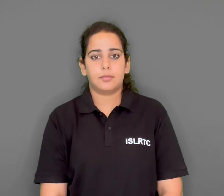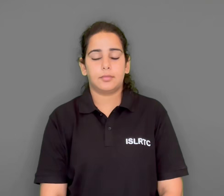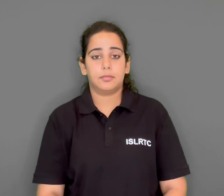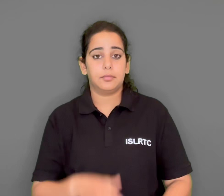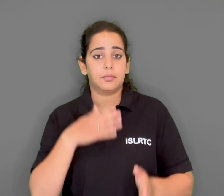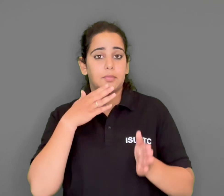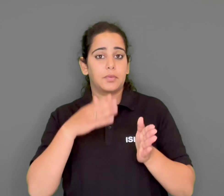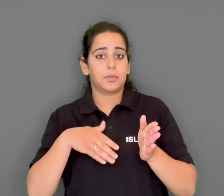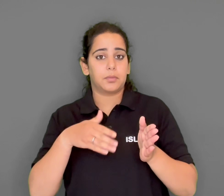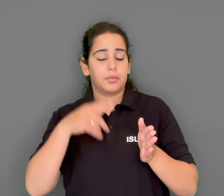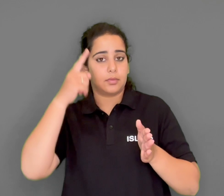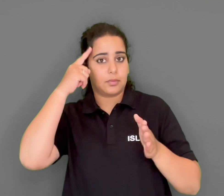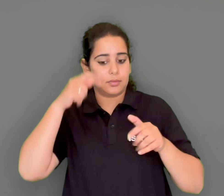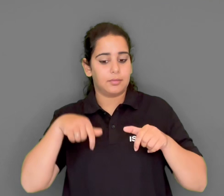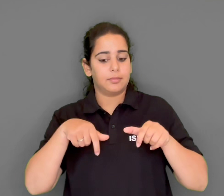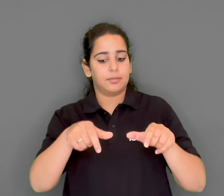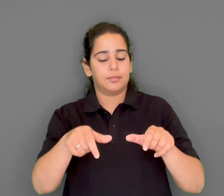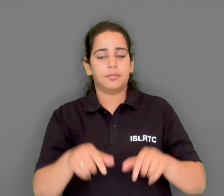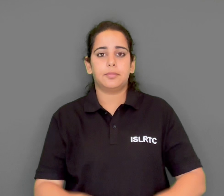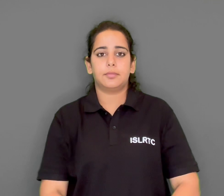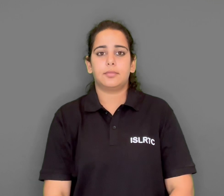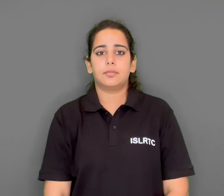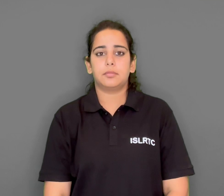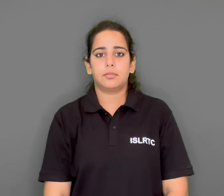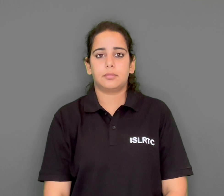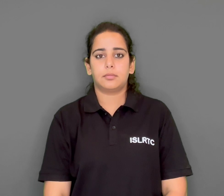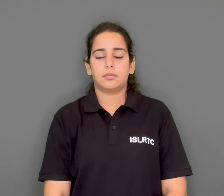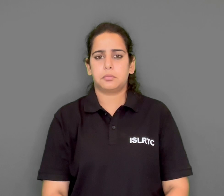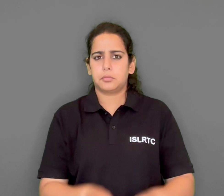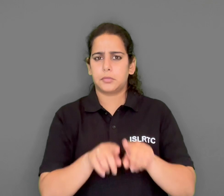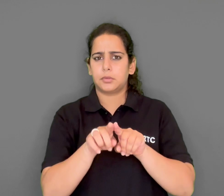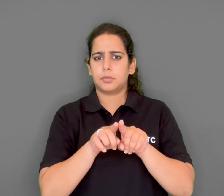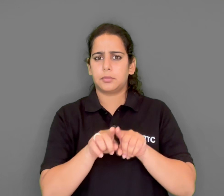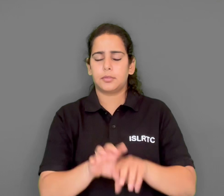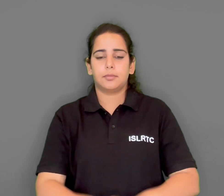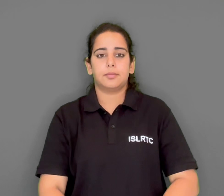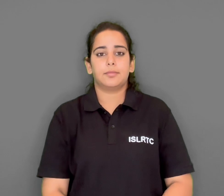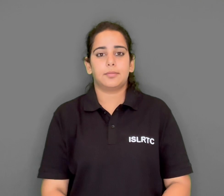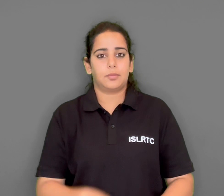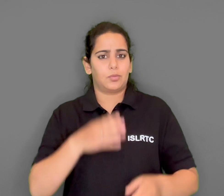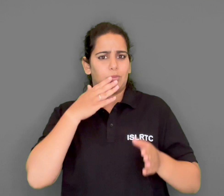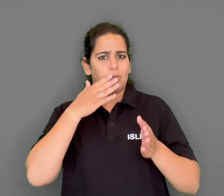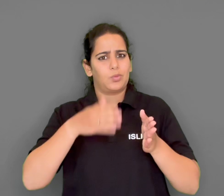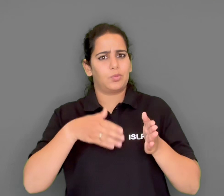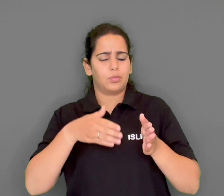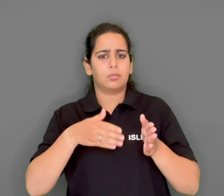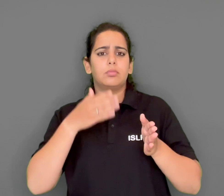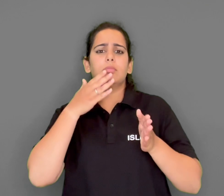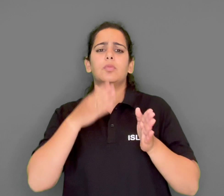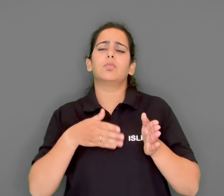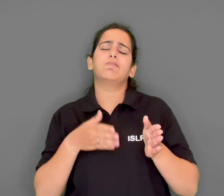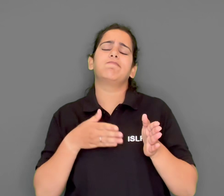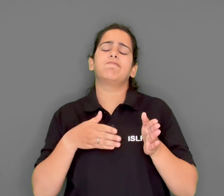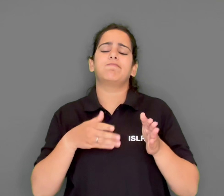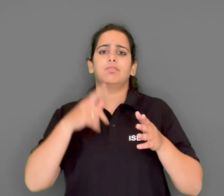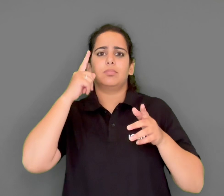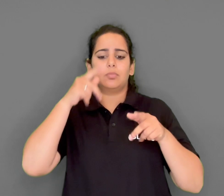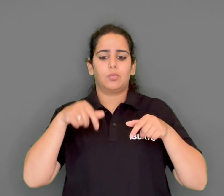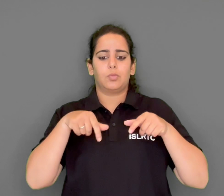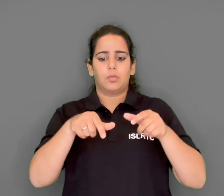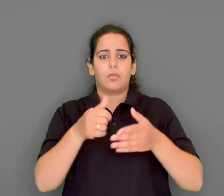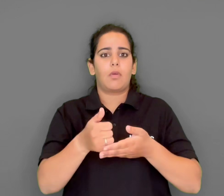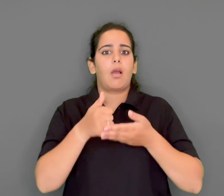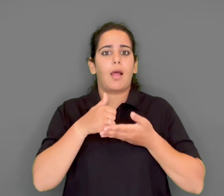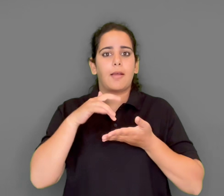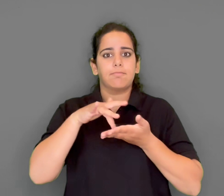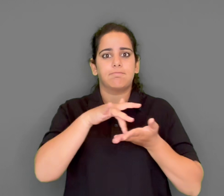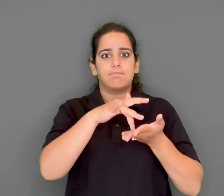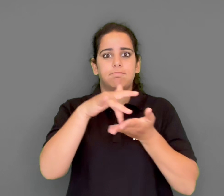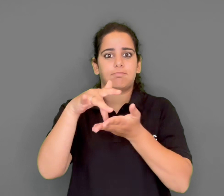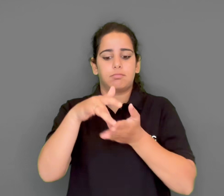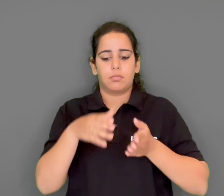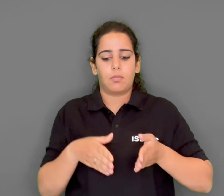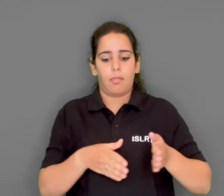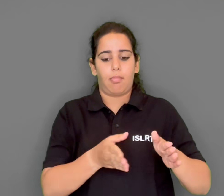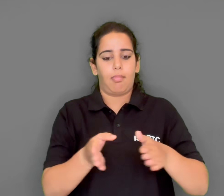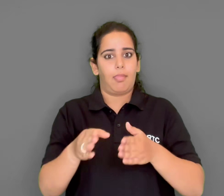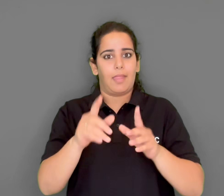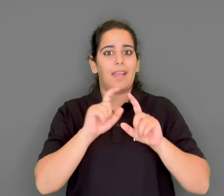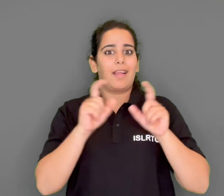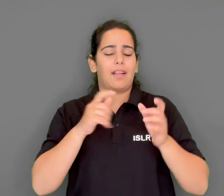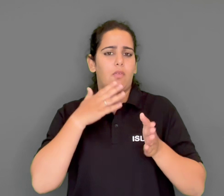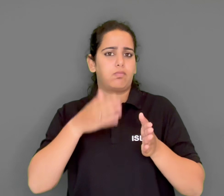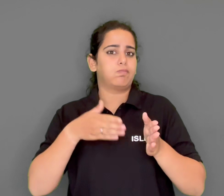Rail A steel bar or continuous line of bars laid on the ground as one of a pair forming a railway track